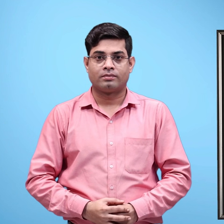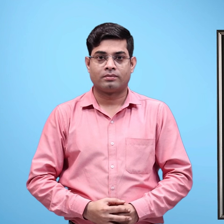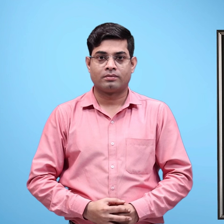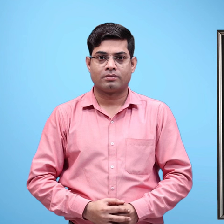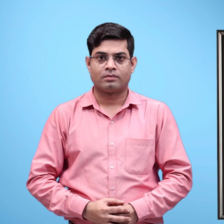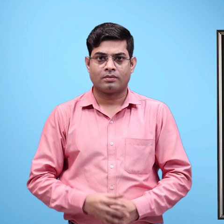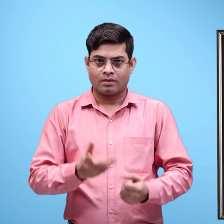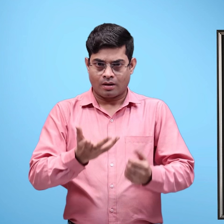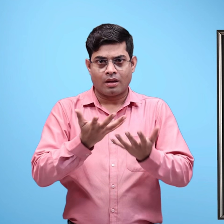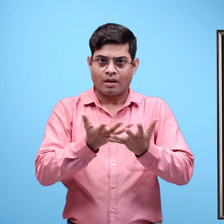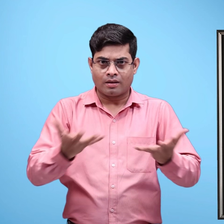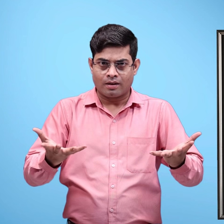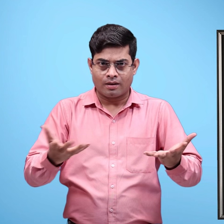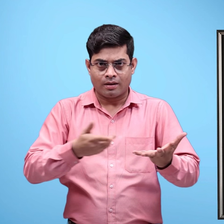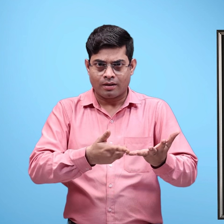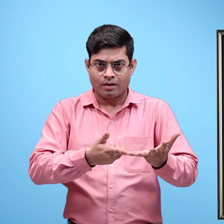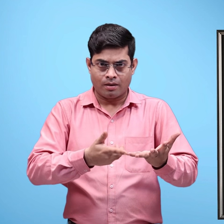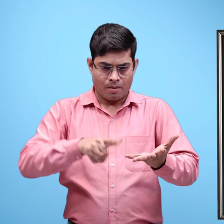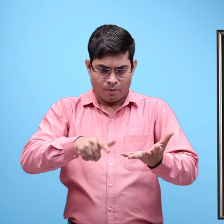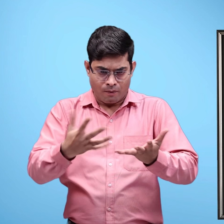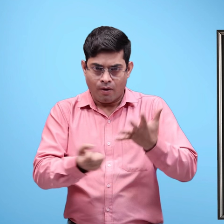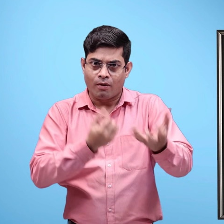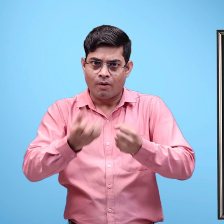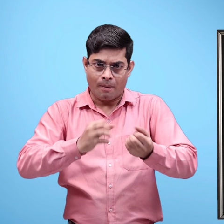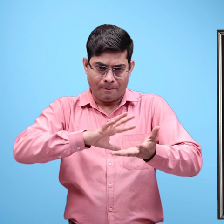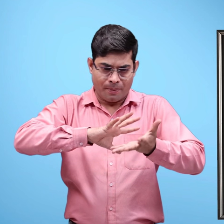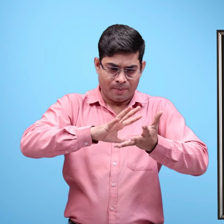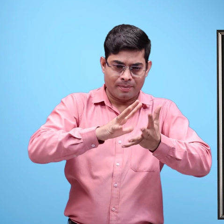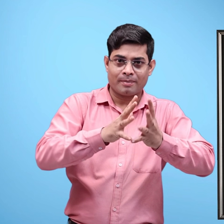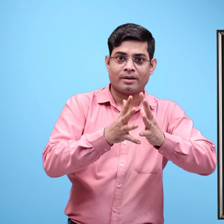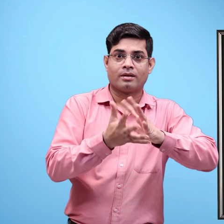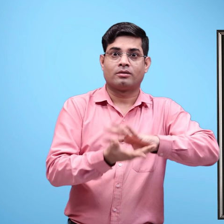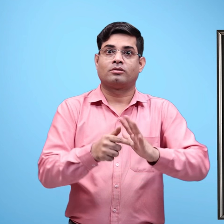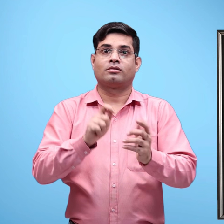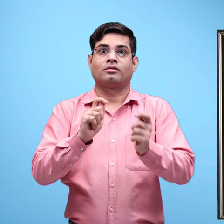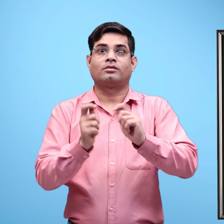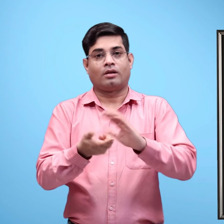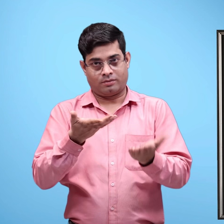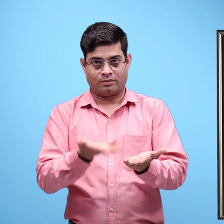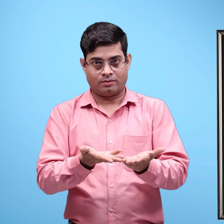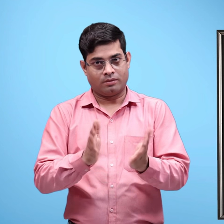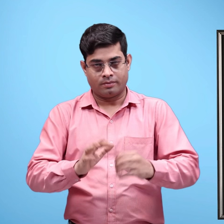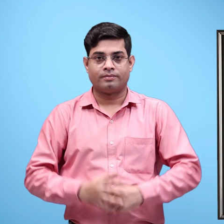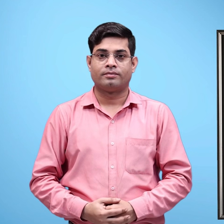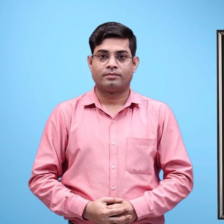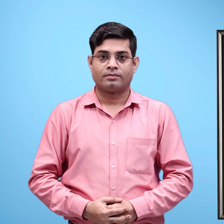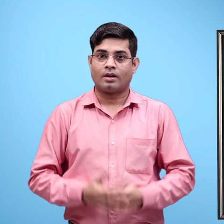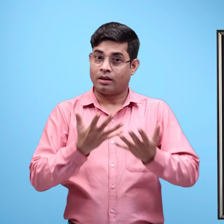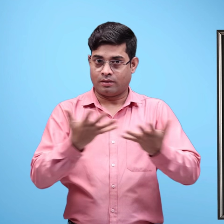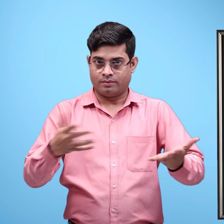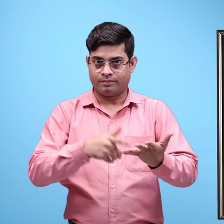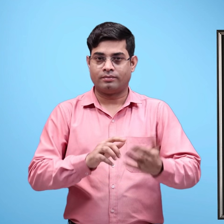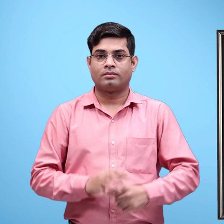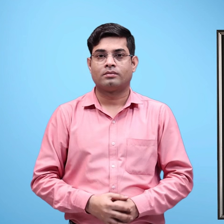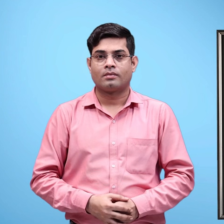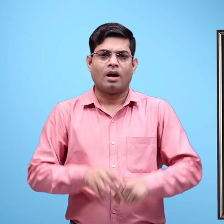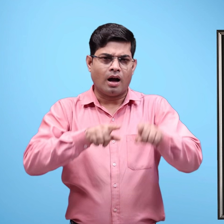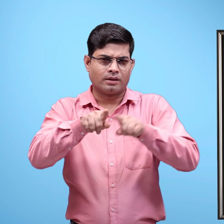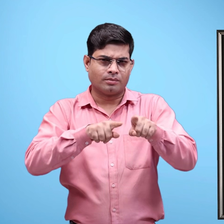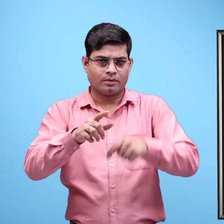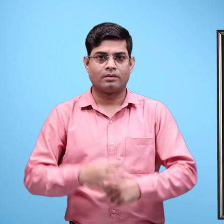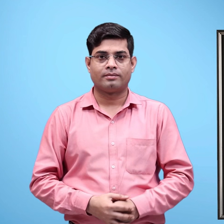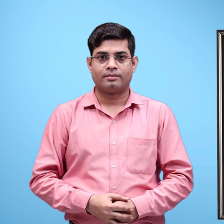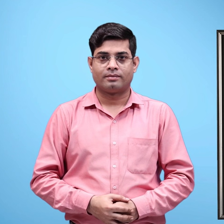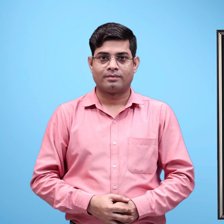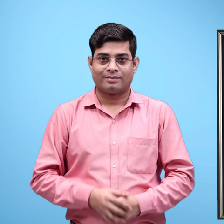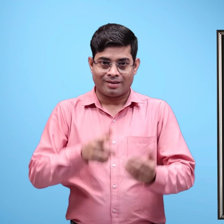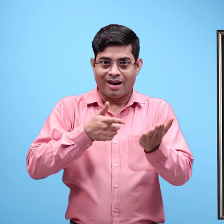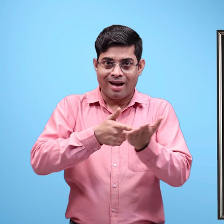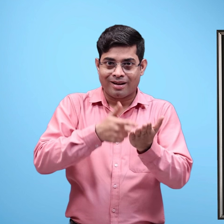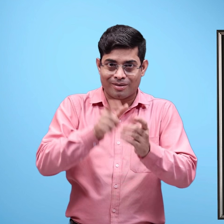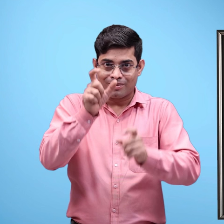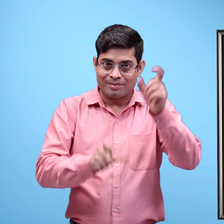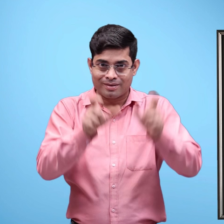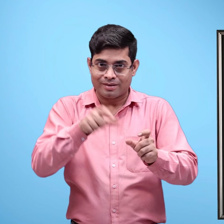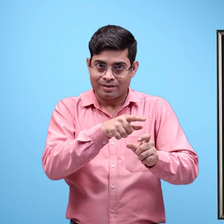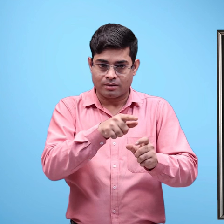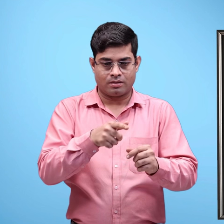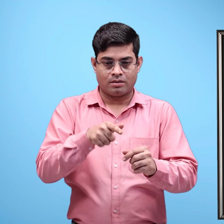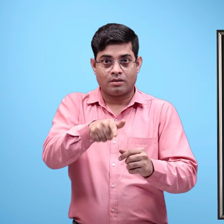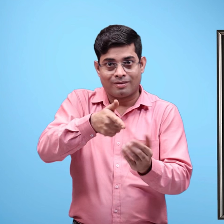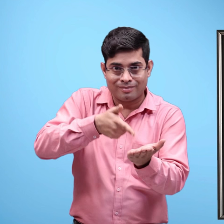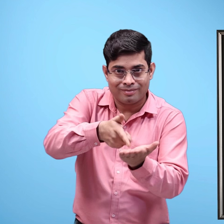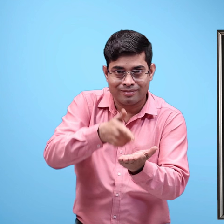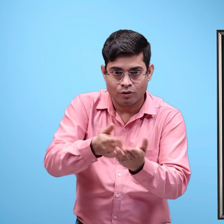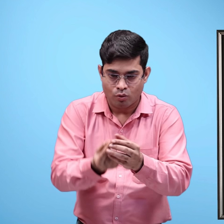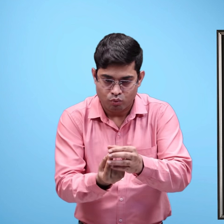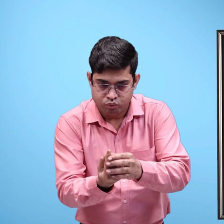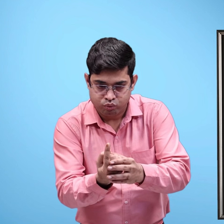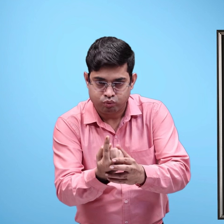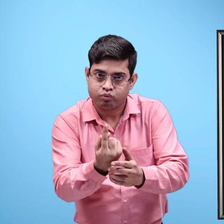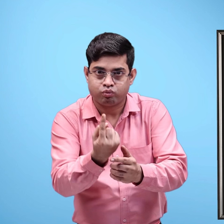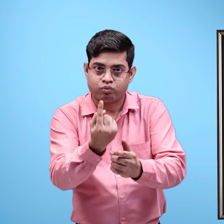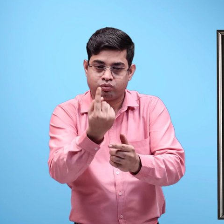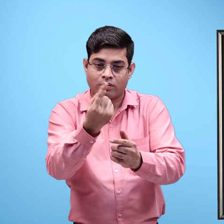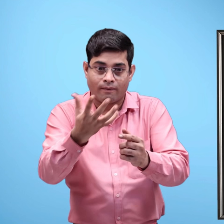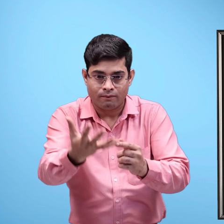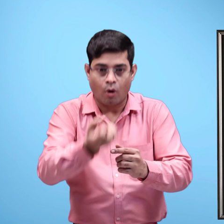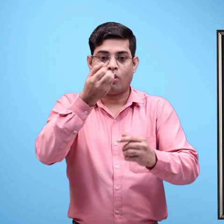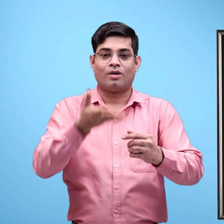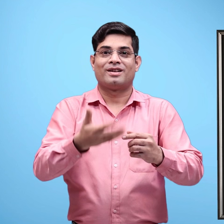These are then processed to produce finished goods. For example, cotton, produced by farmers, is a raw material that may be processed to make cloth.